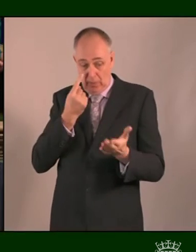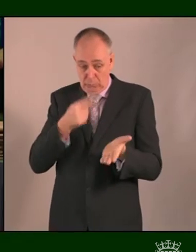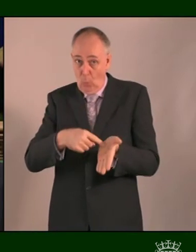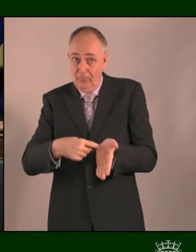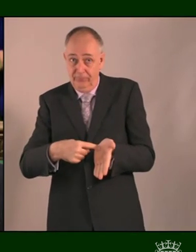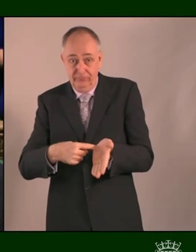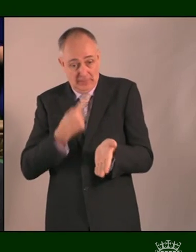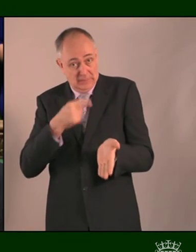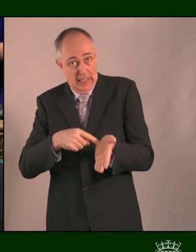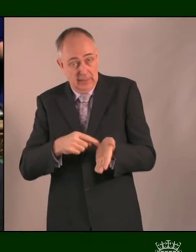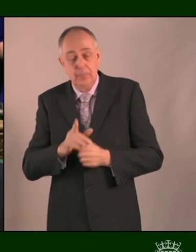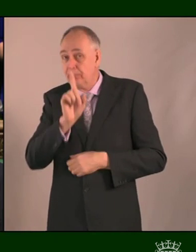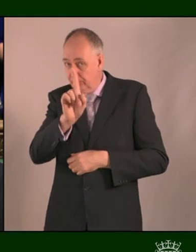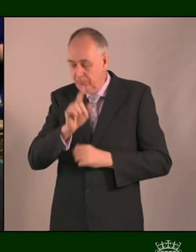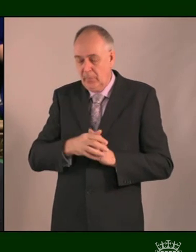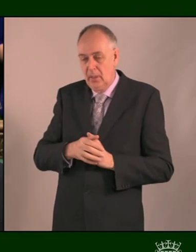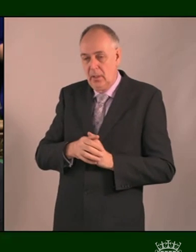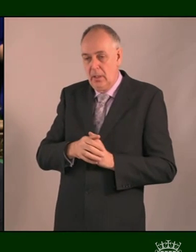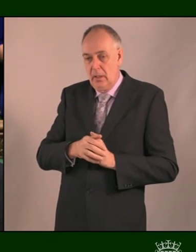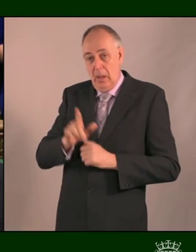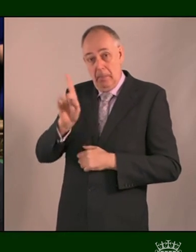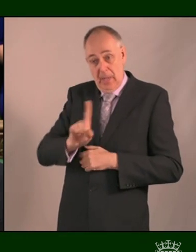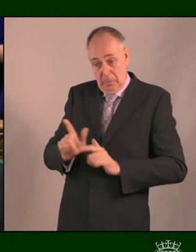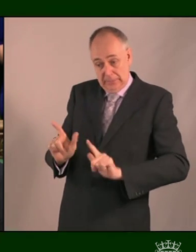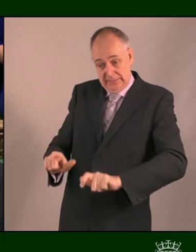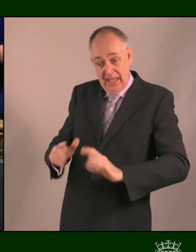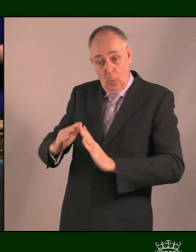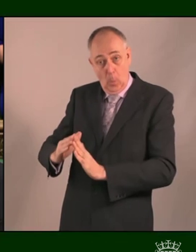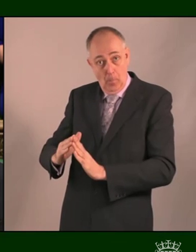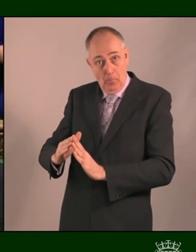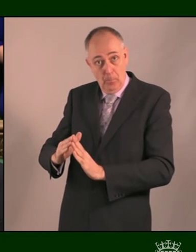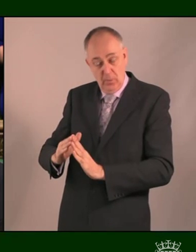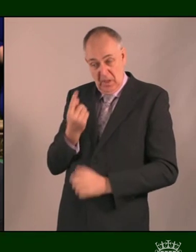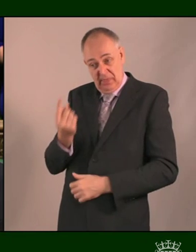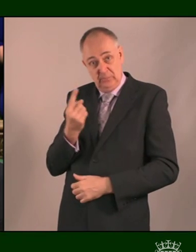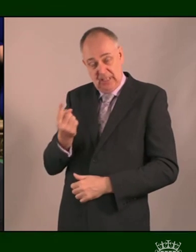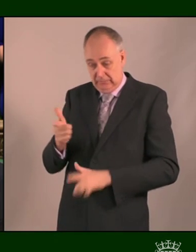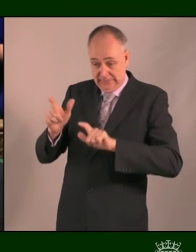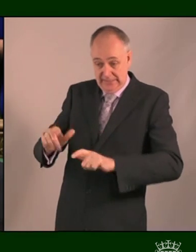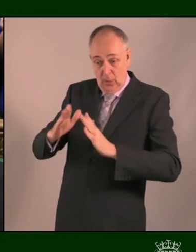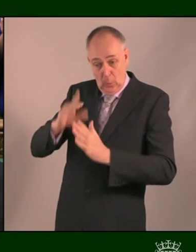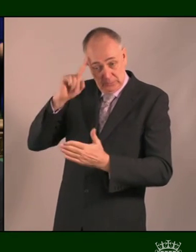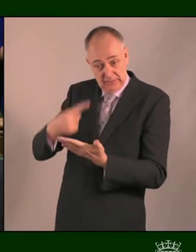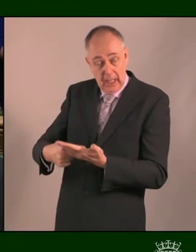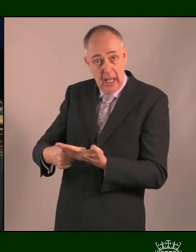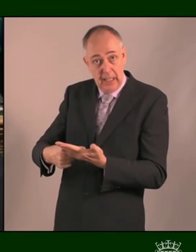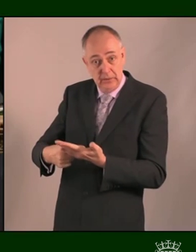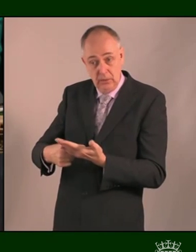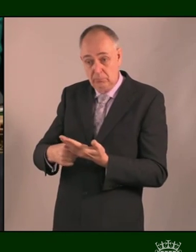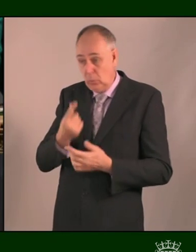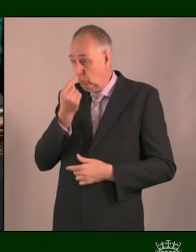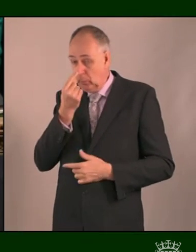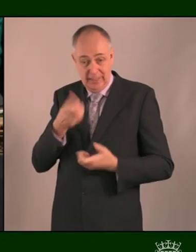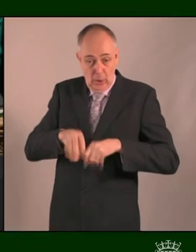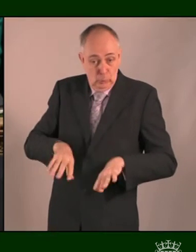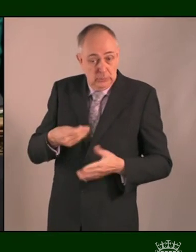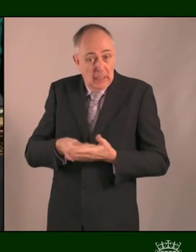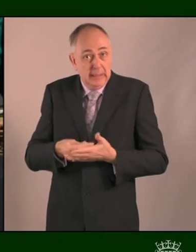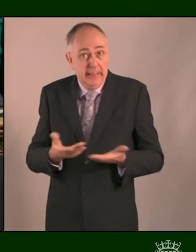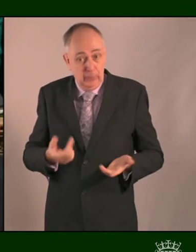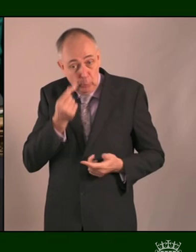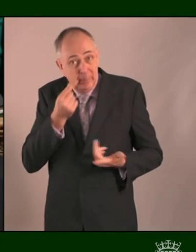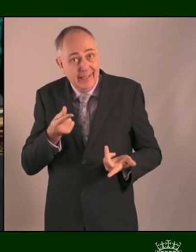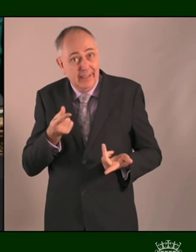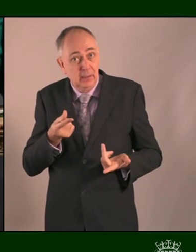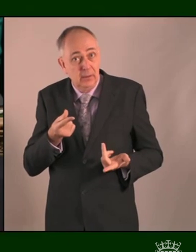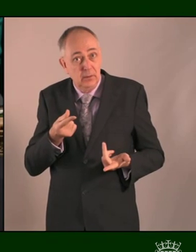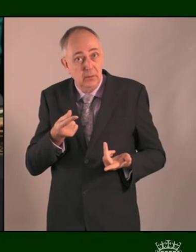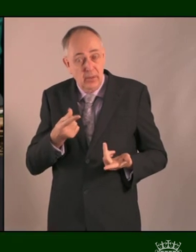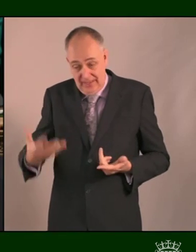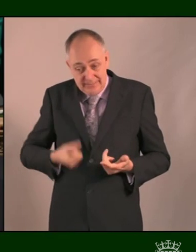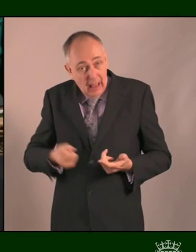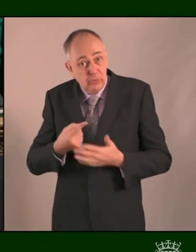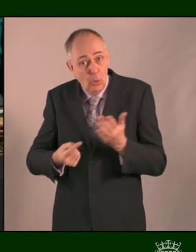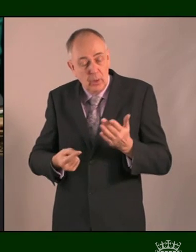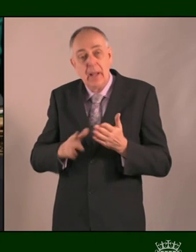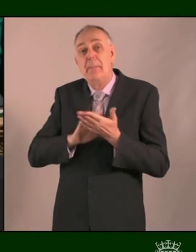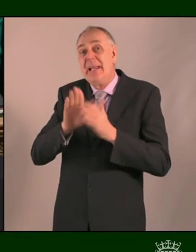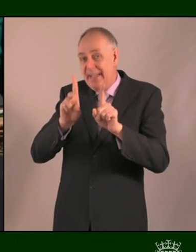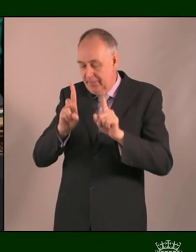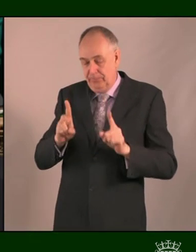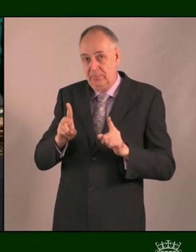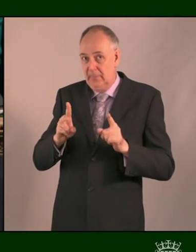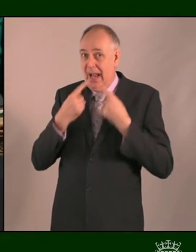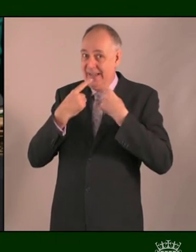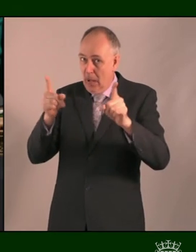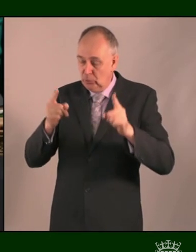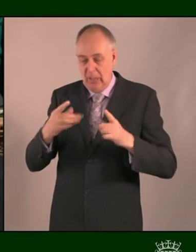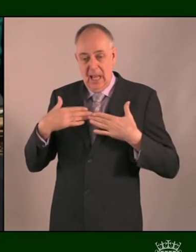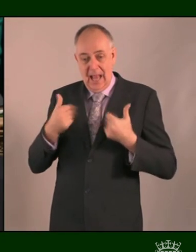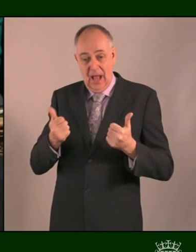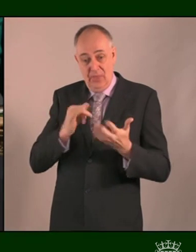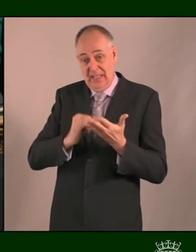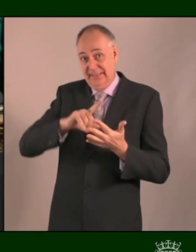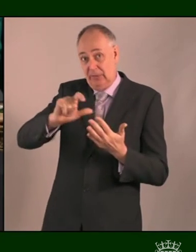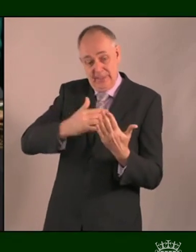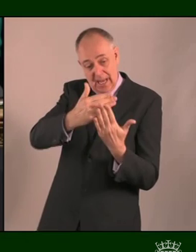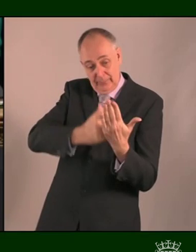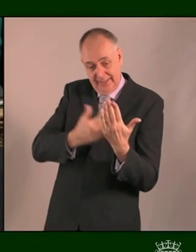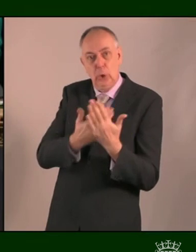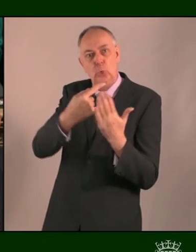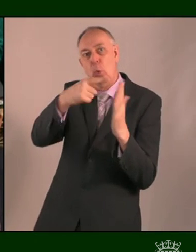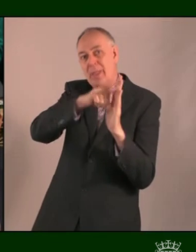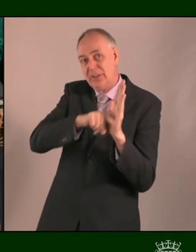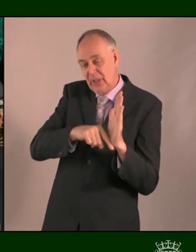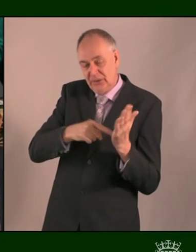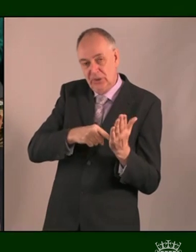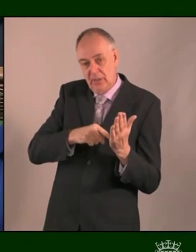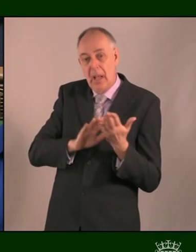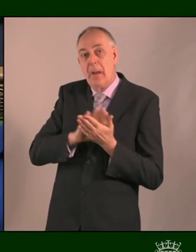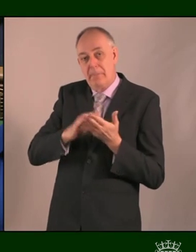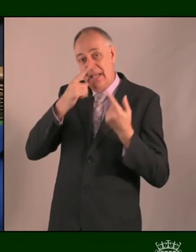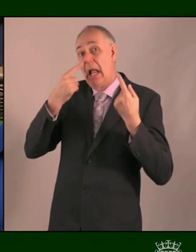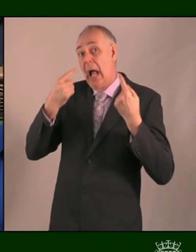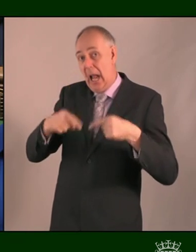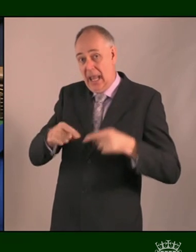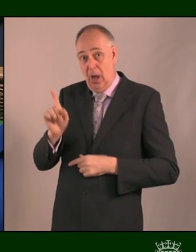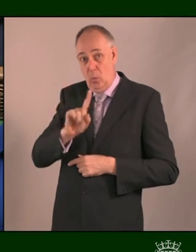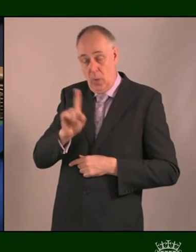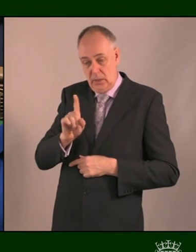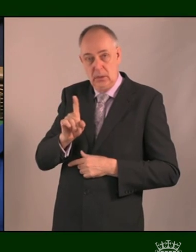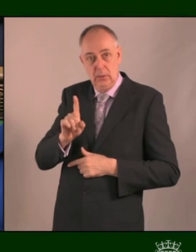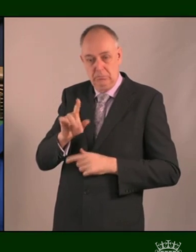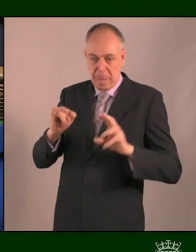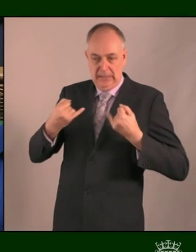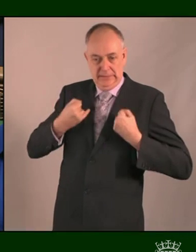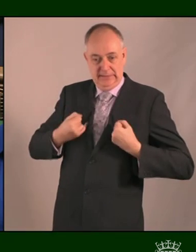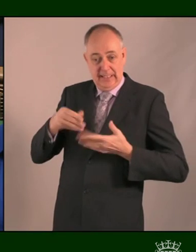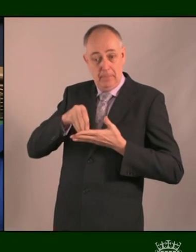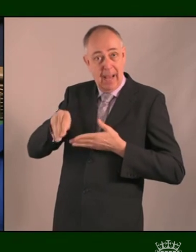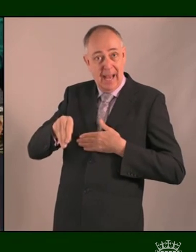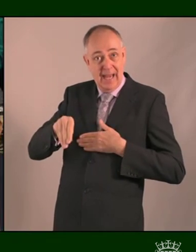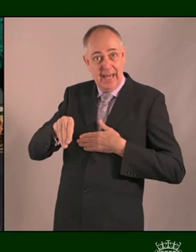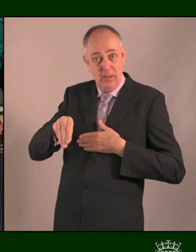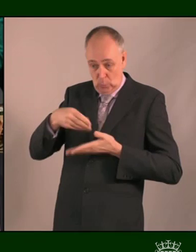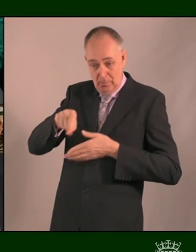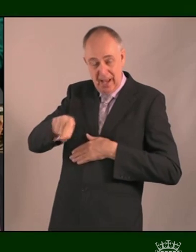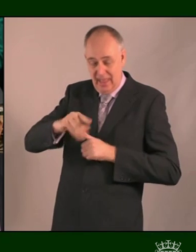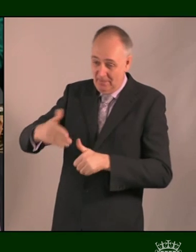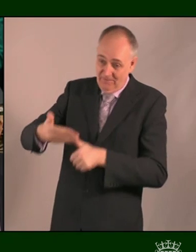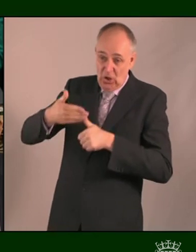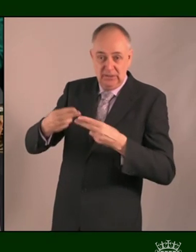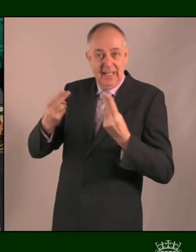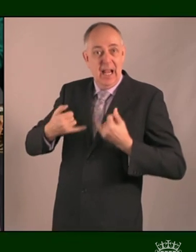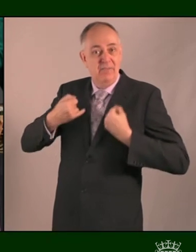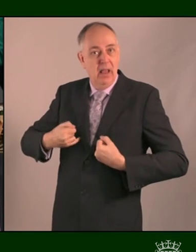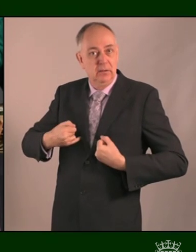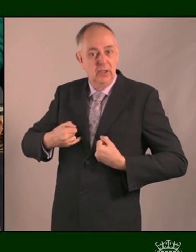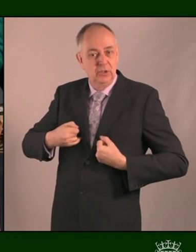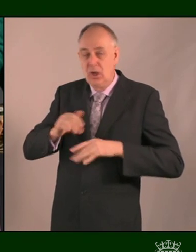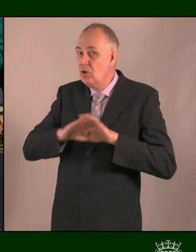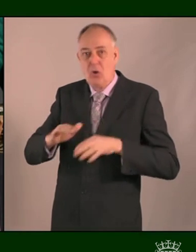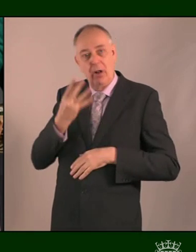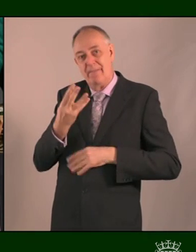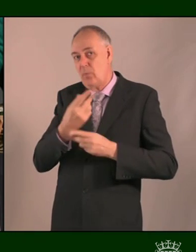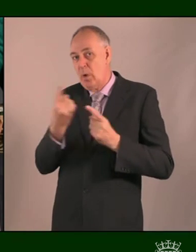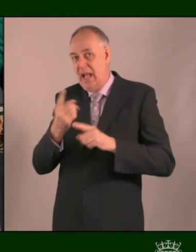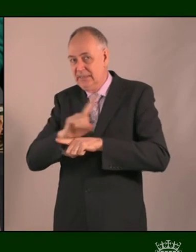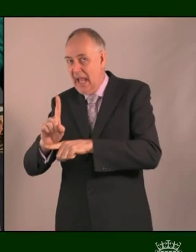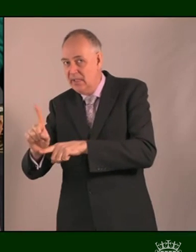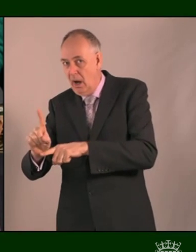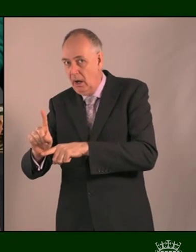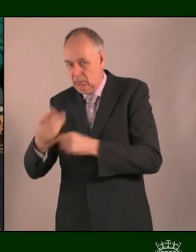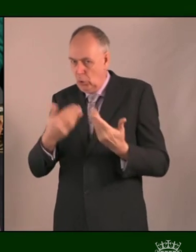If they stay at home and if we ask people to self-isolate, they may lose out financially, so I can today announce that the Health Secretary will bring forward, as part of our emergency coronavirus legislation, measures to allow the payment of statutory sick pay from the very first day someone is sick, instead of four days under the current rules.